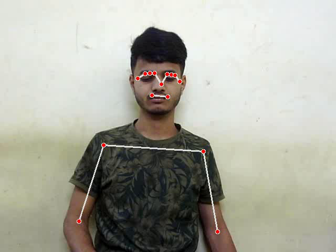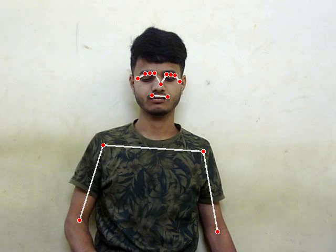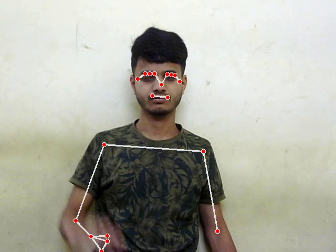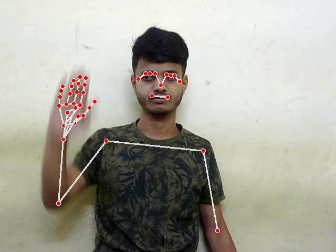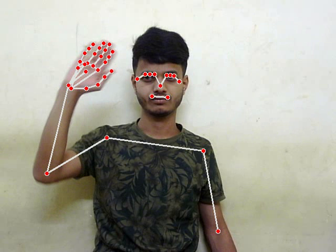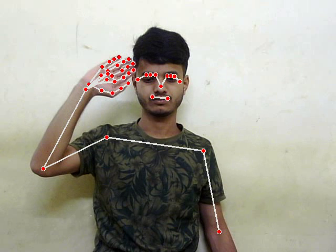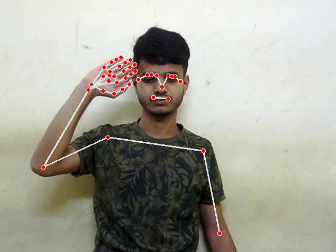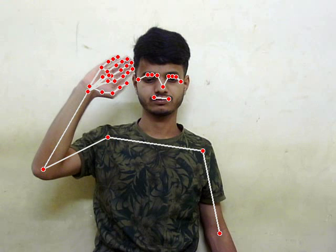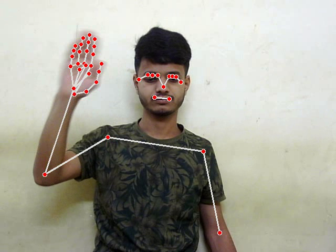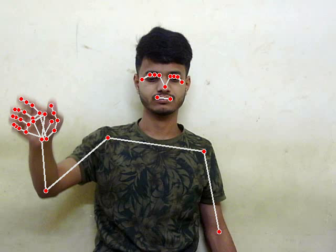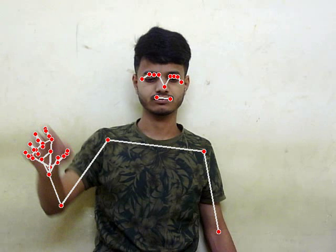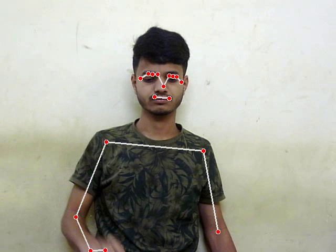hello